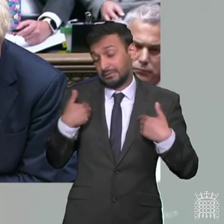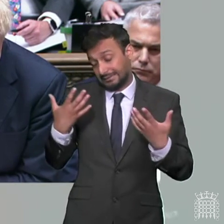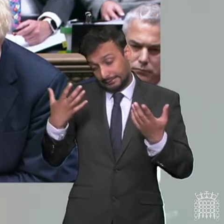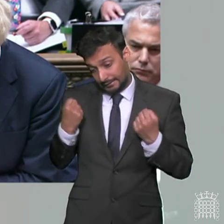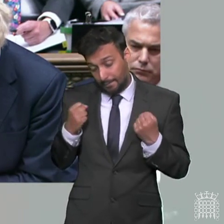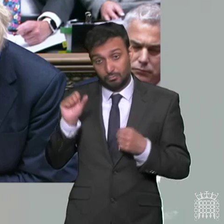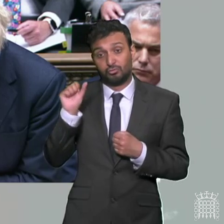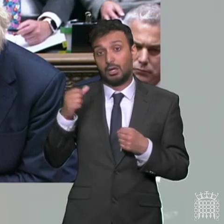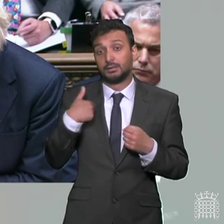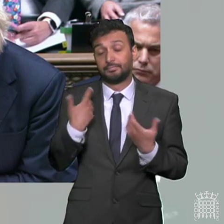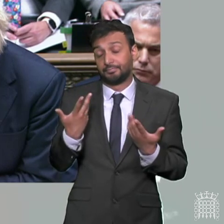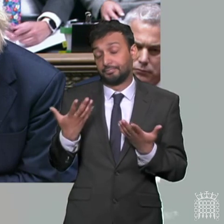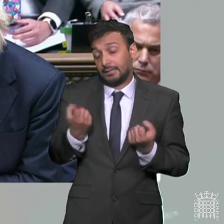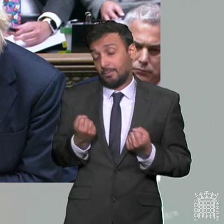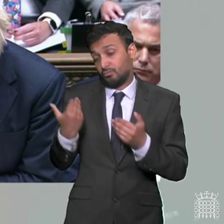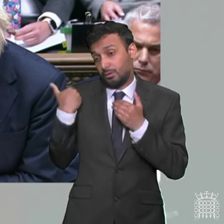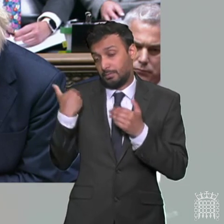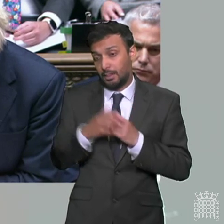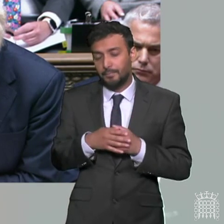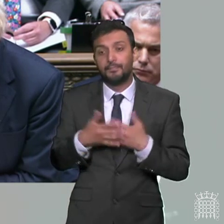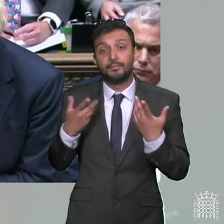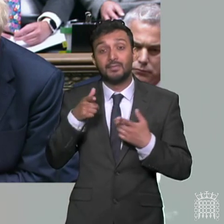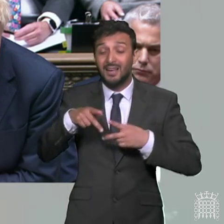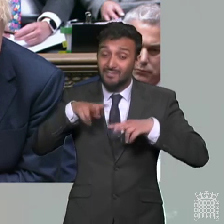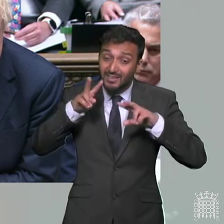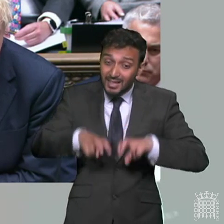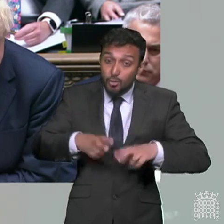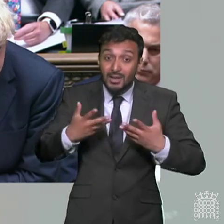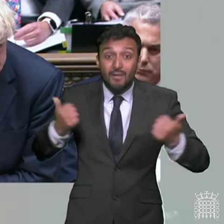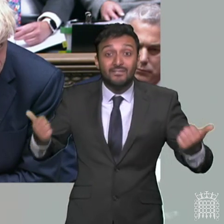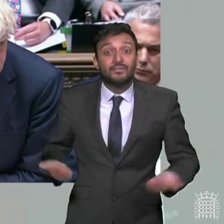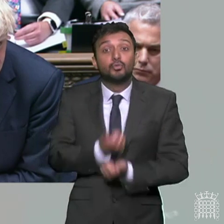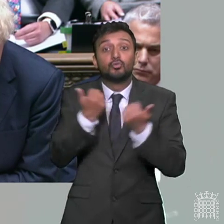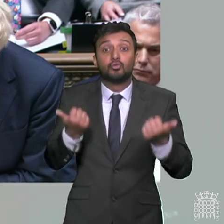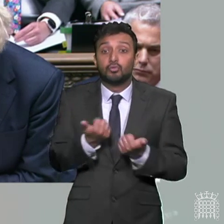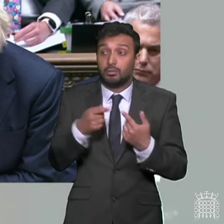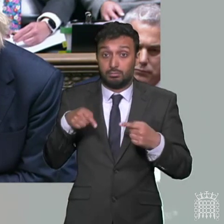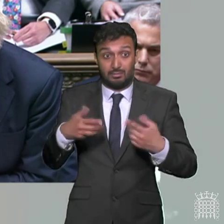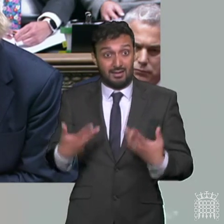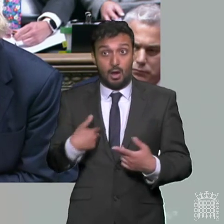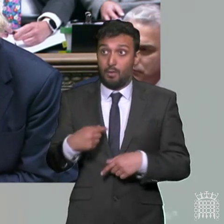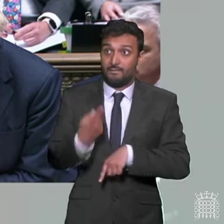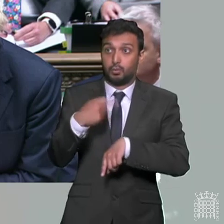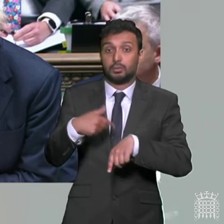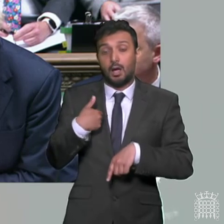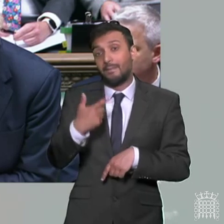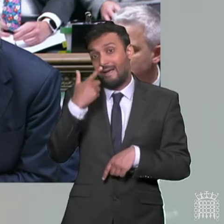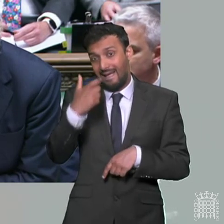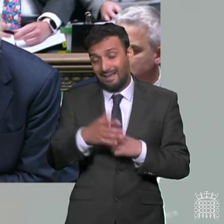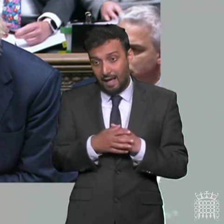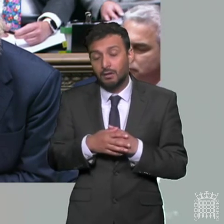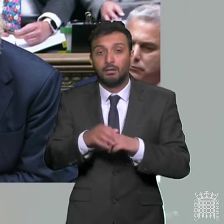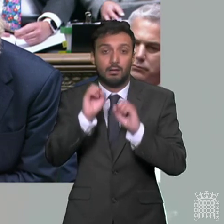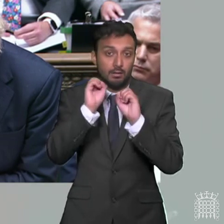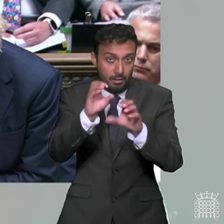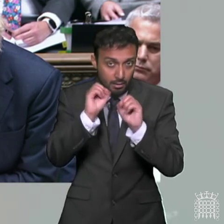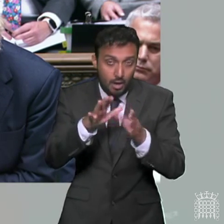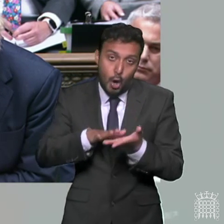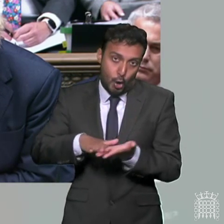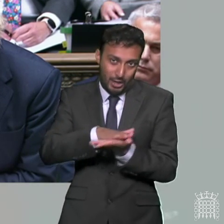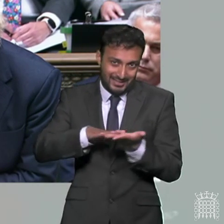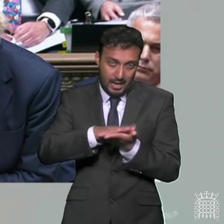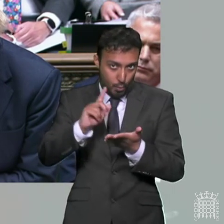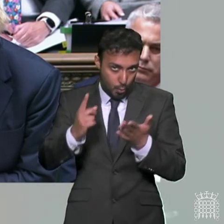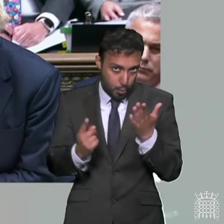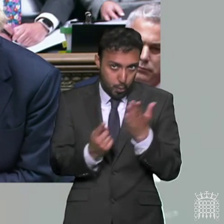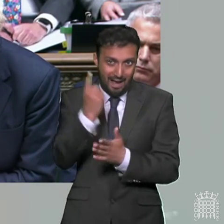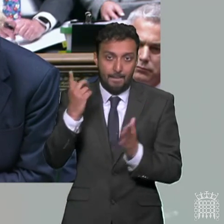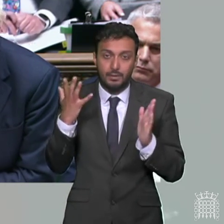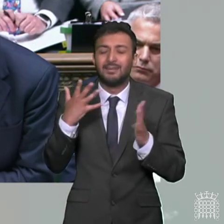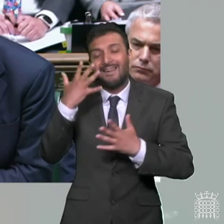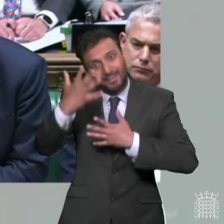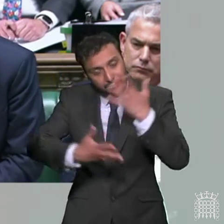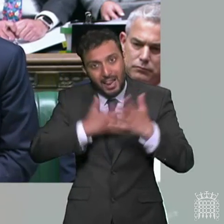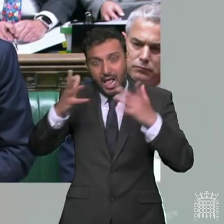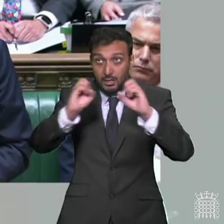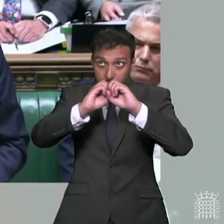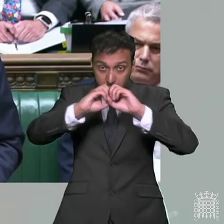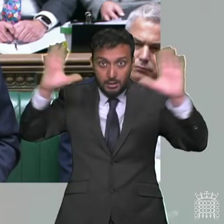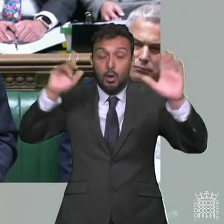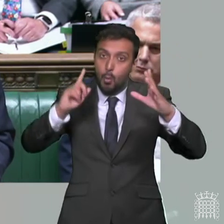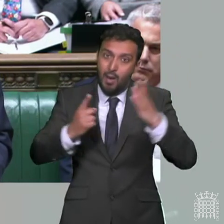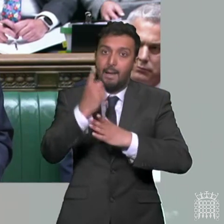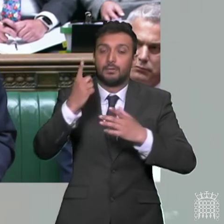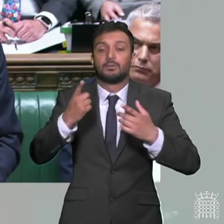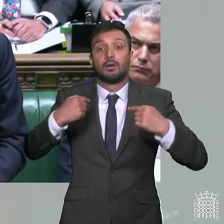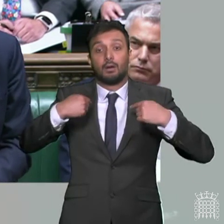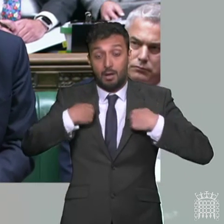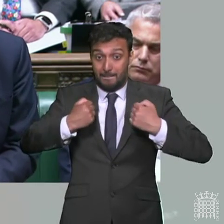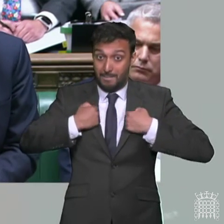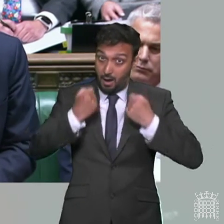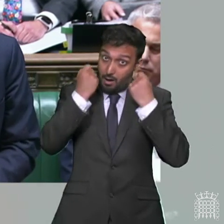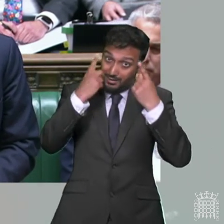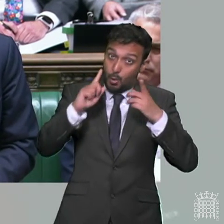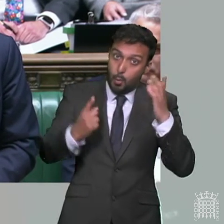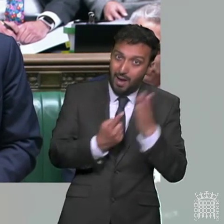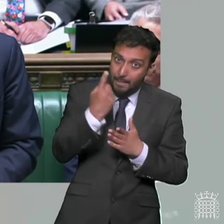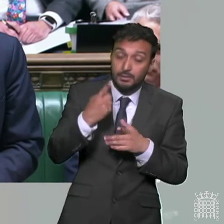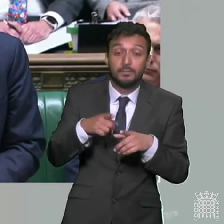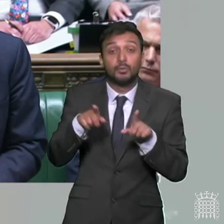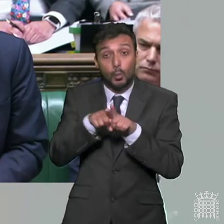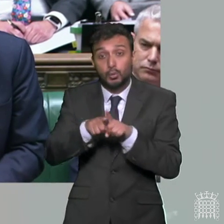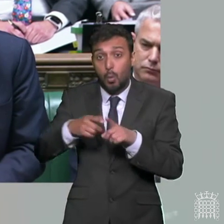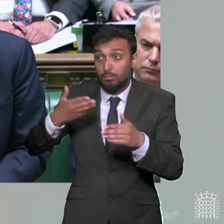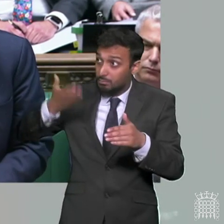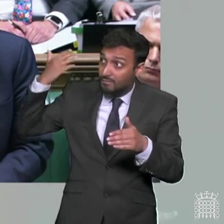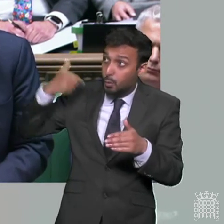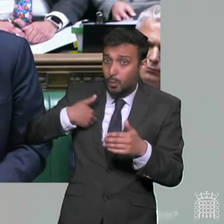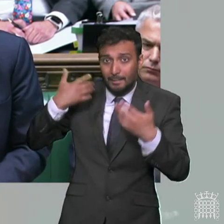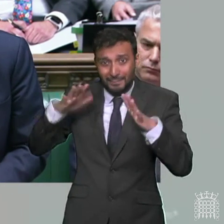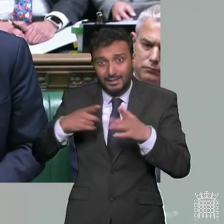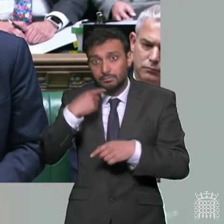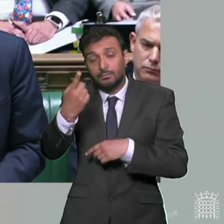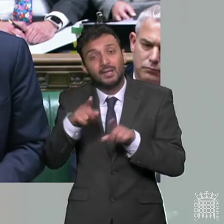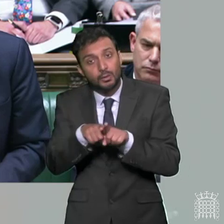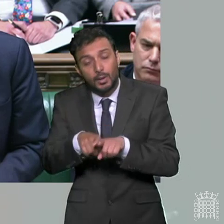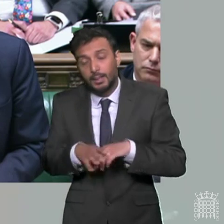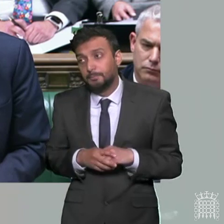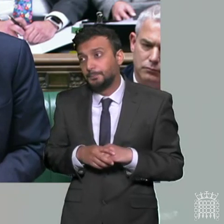But since these investigations have now come to an end, this is my first opportunity to set out some of the context, and to explain both my understanding of what happened and what I have previously said to the House.